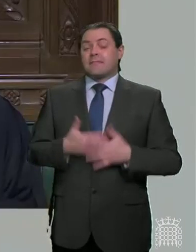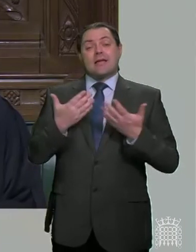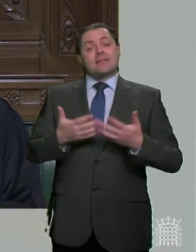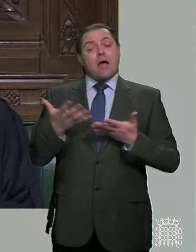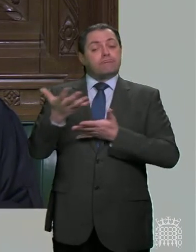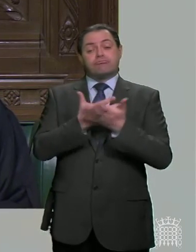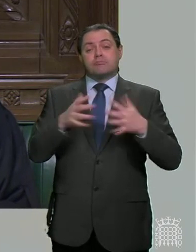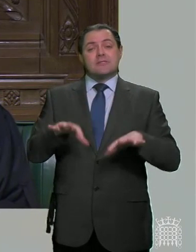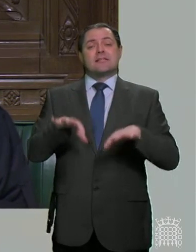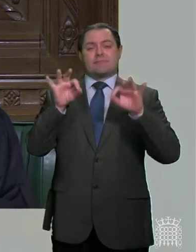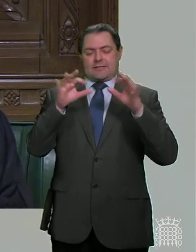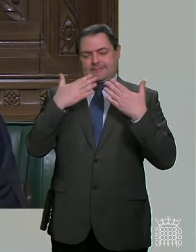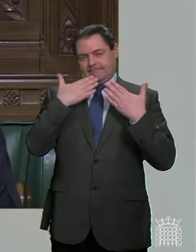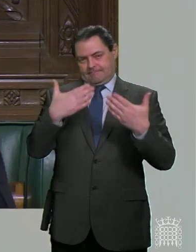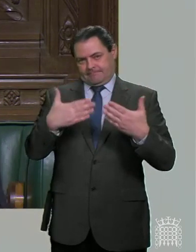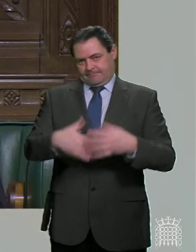I am suspending the House to enable the necessary arrangements